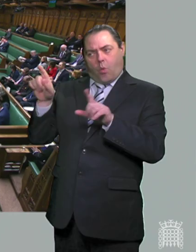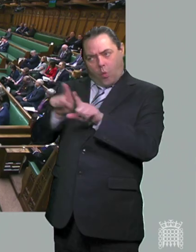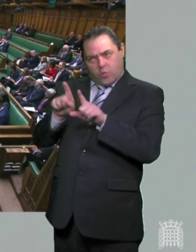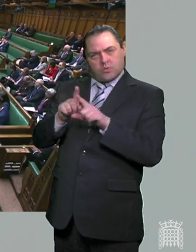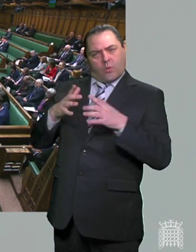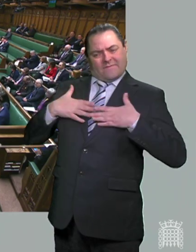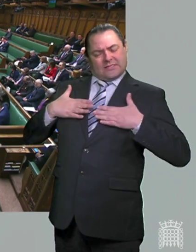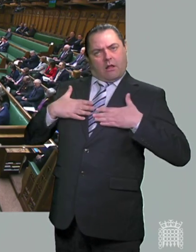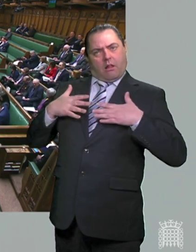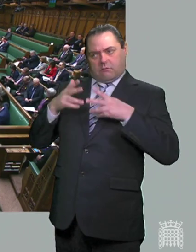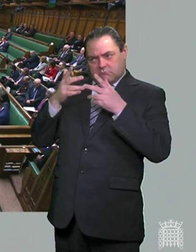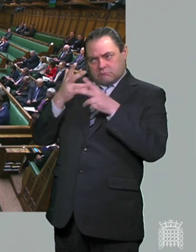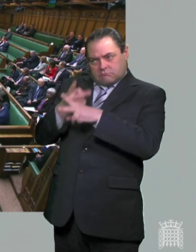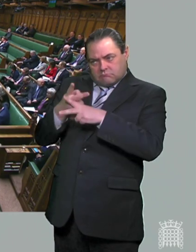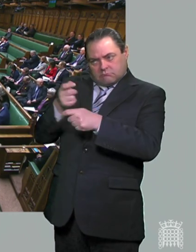I call the shadow Minister.